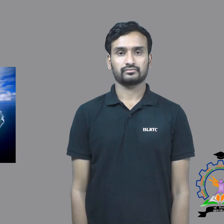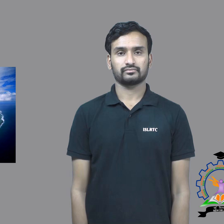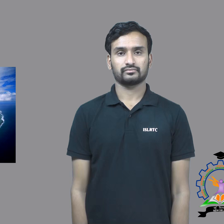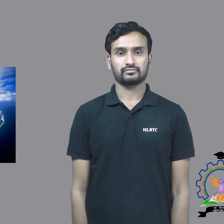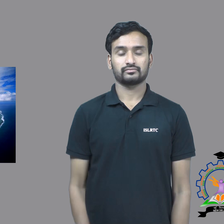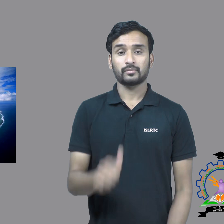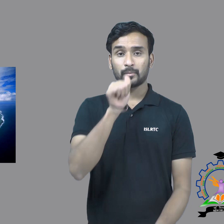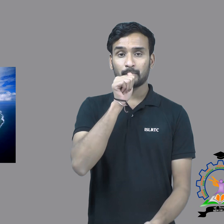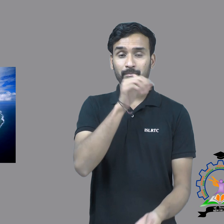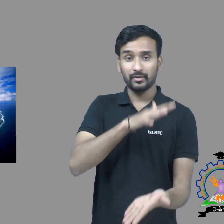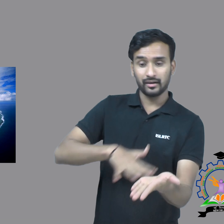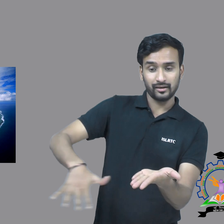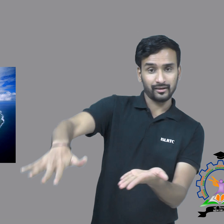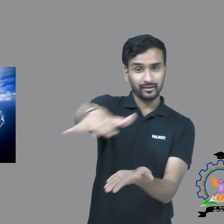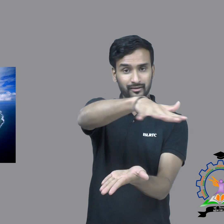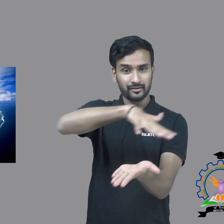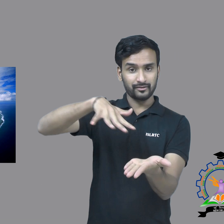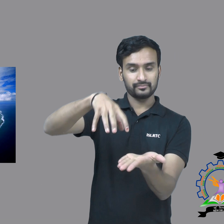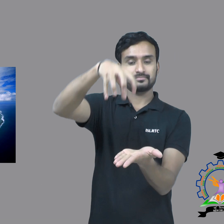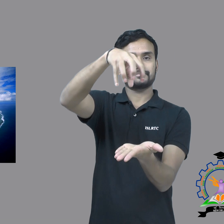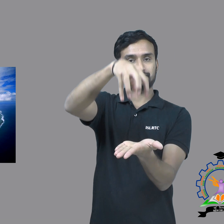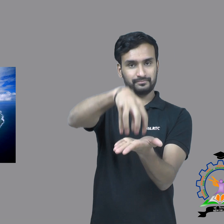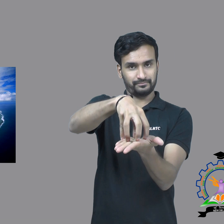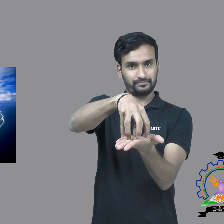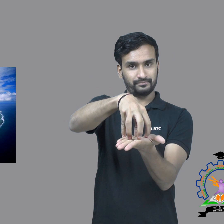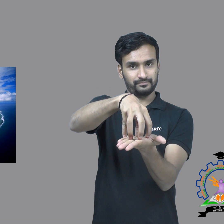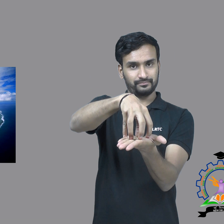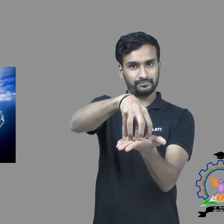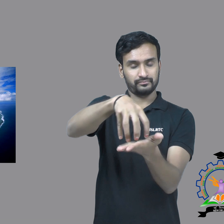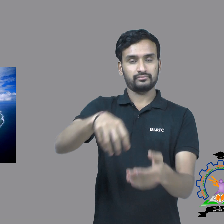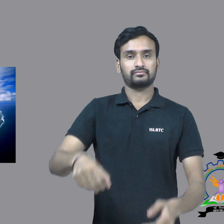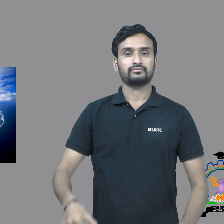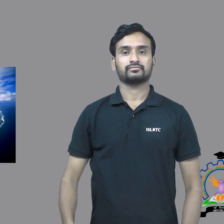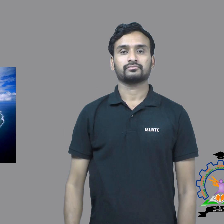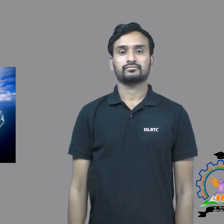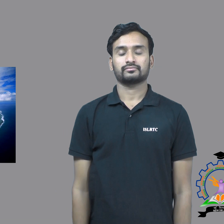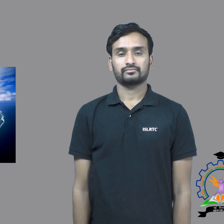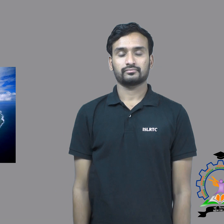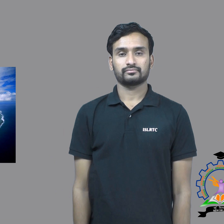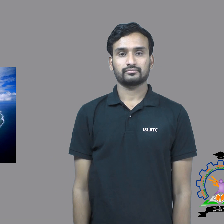Island